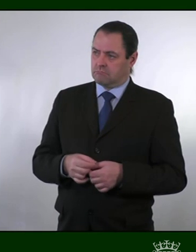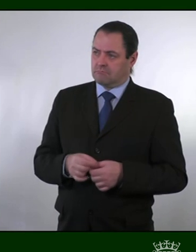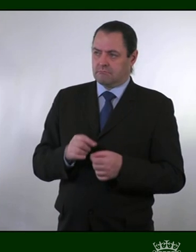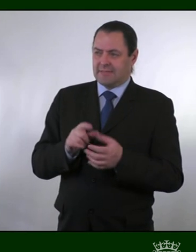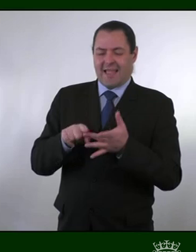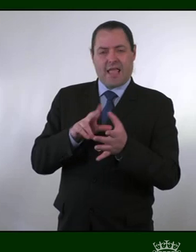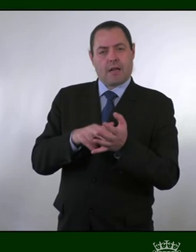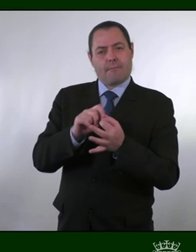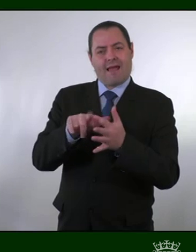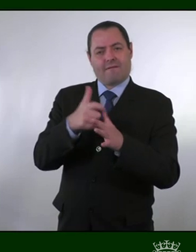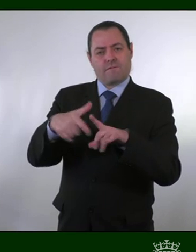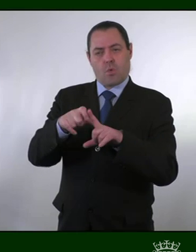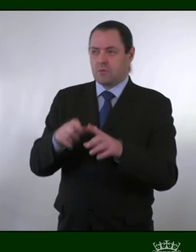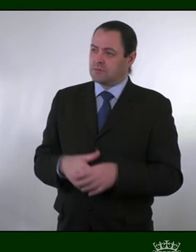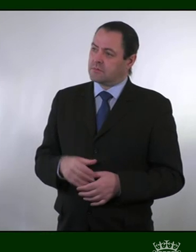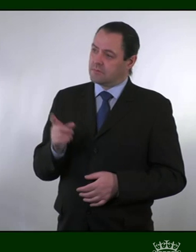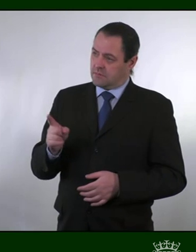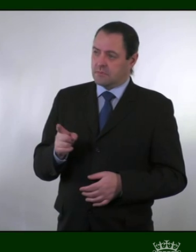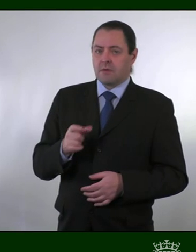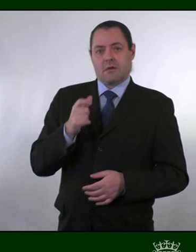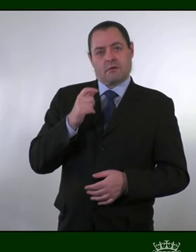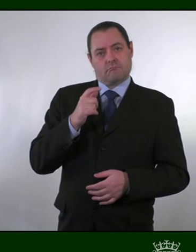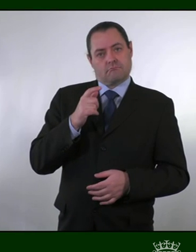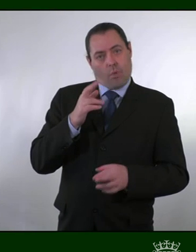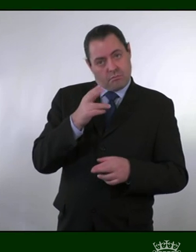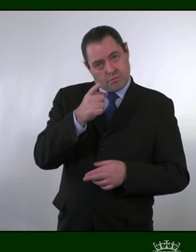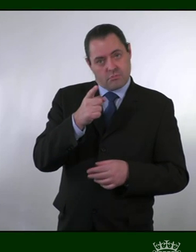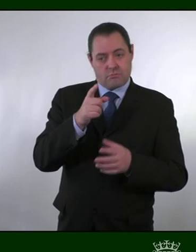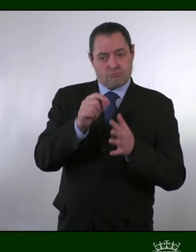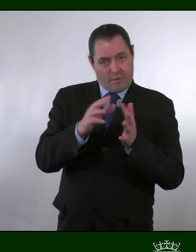May I wish the Prime Minister and all those who are self-isolating well?